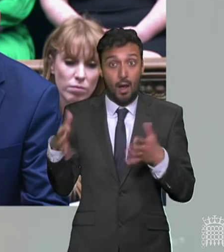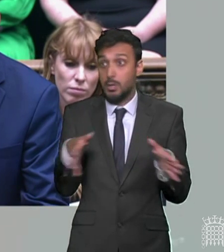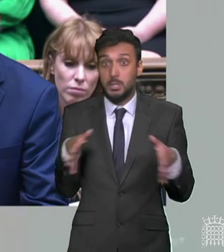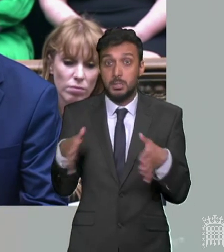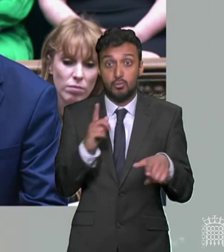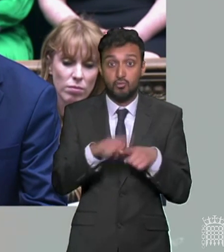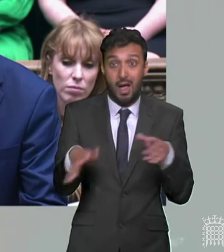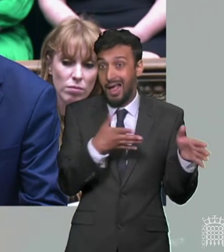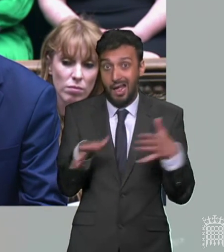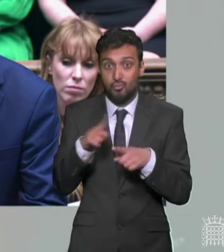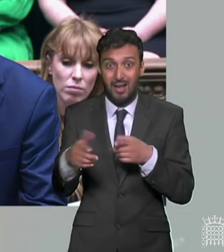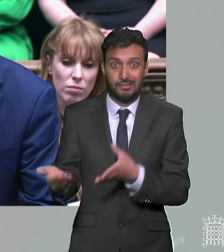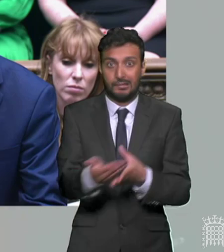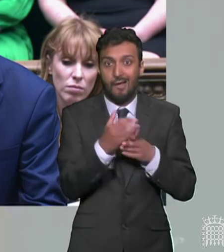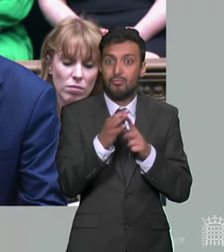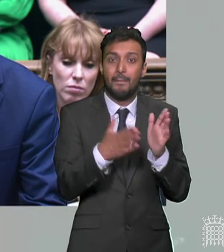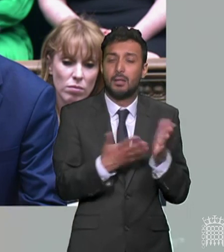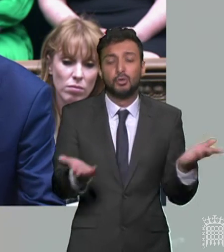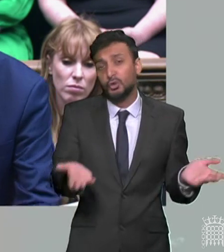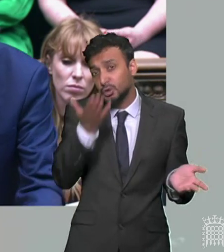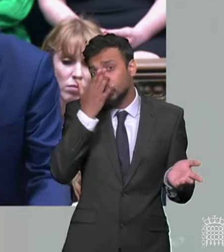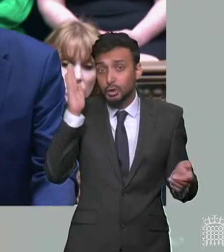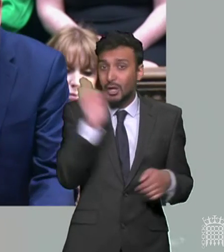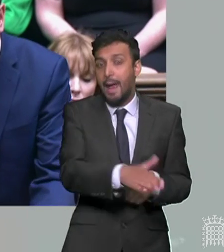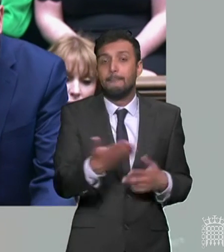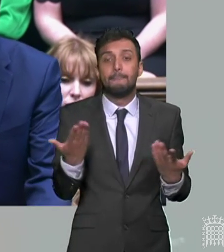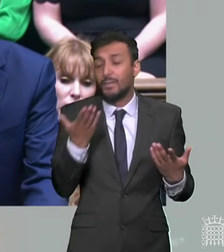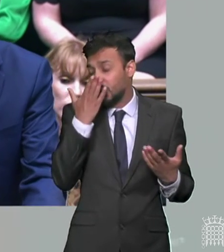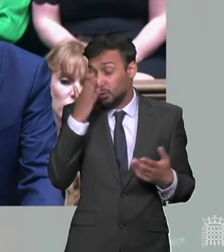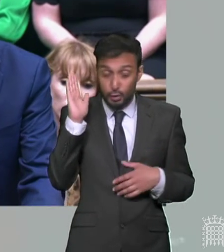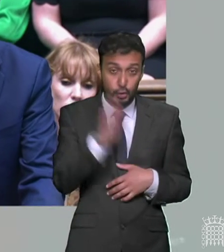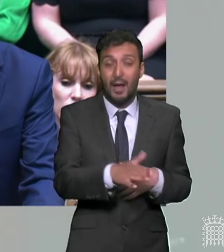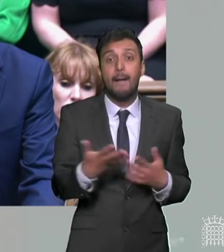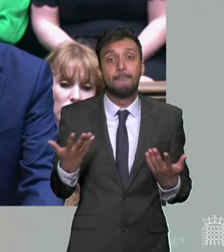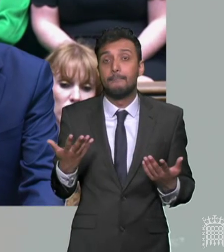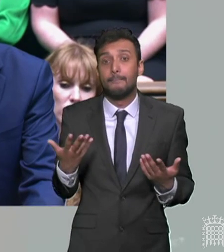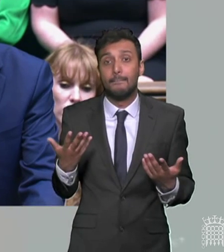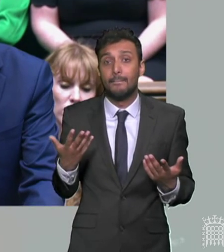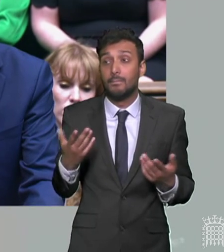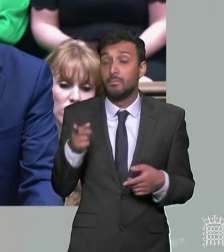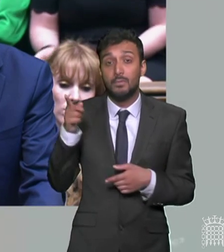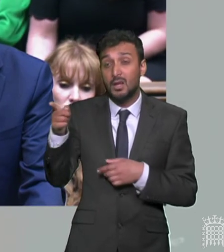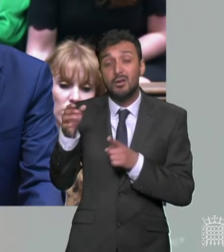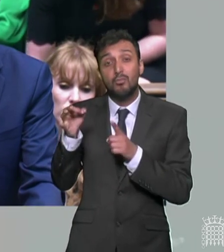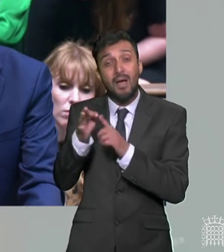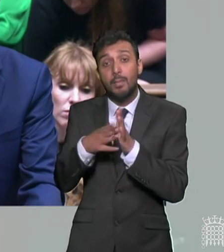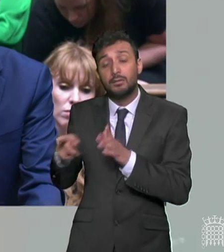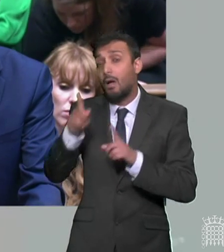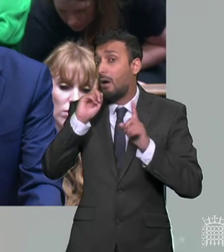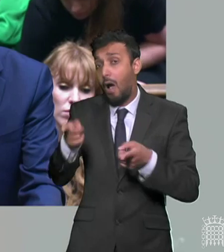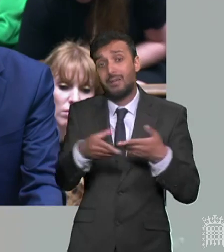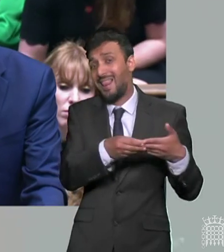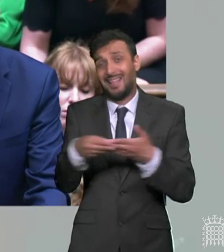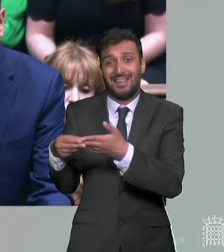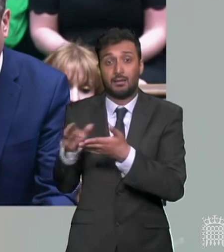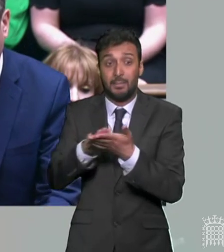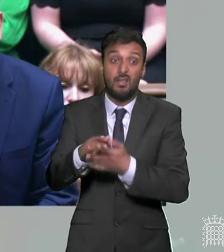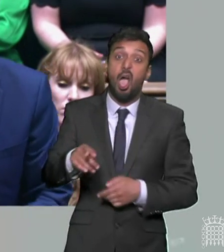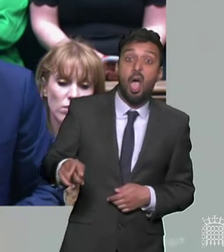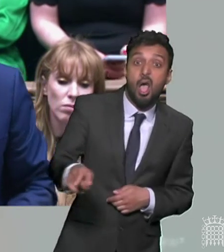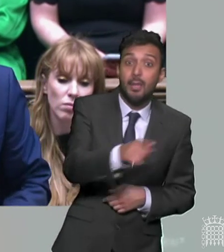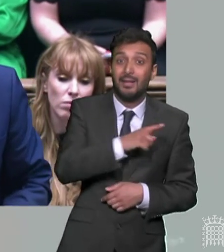It is utterly shameful. It is precisely because he cannot lead that it falls to others to do so.